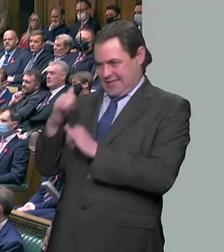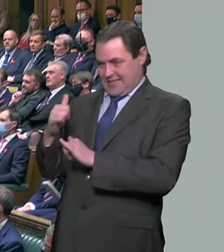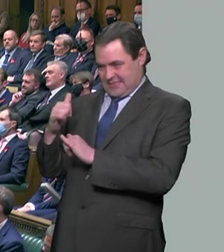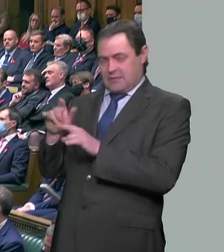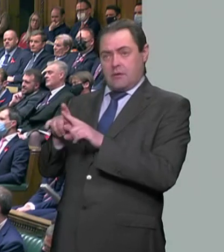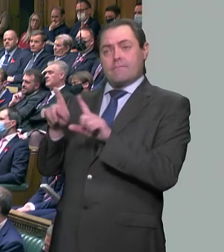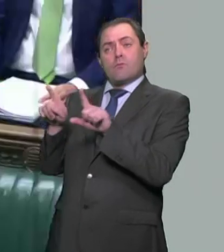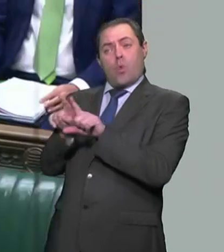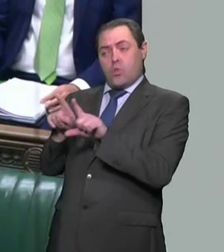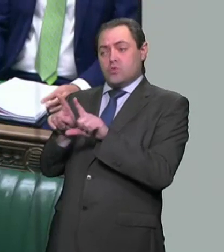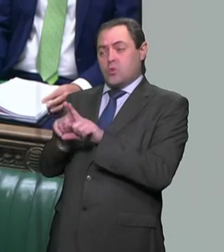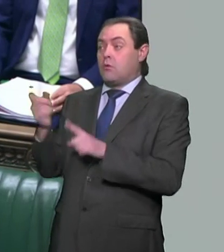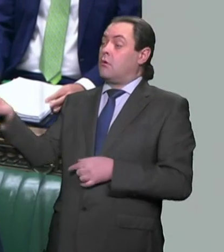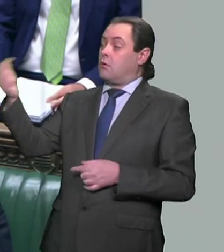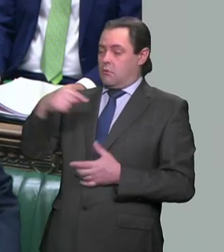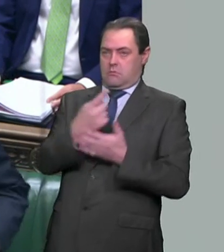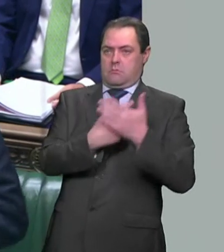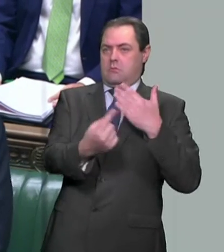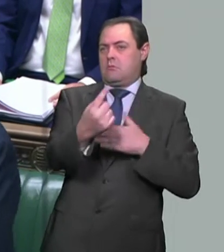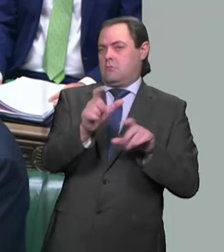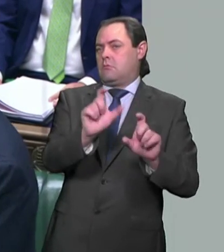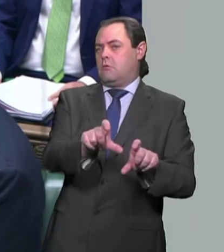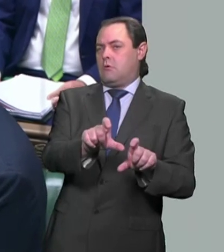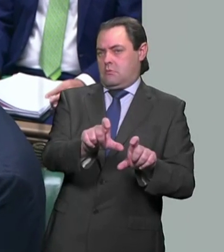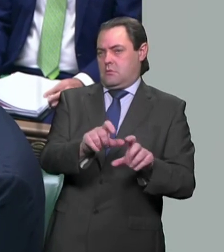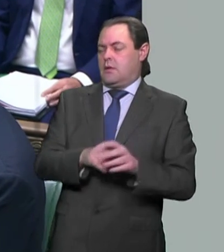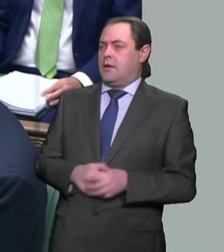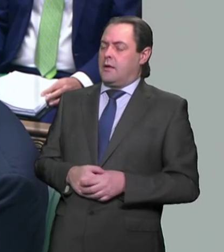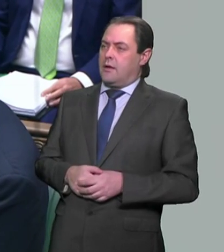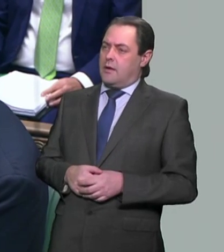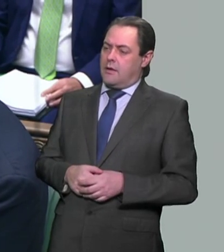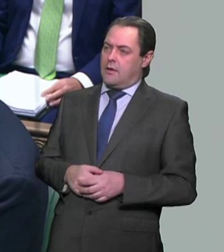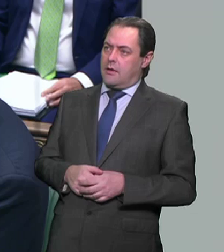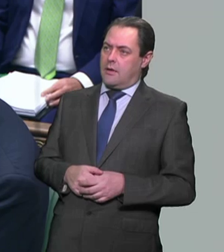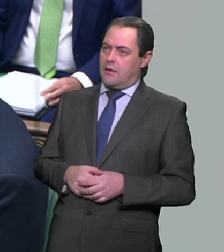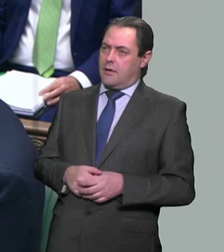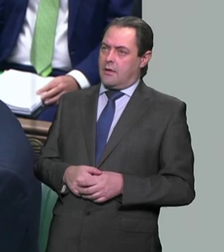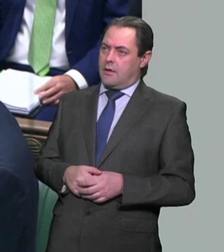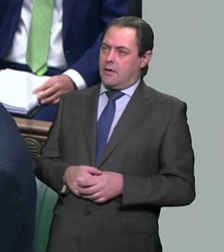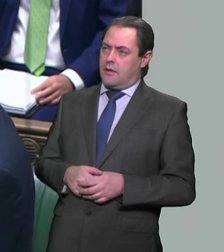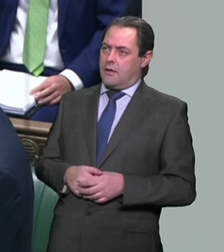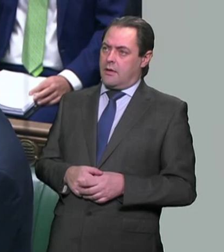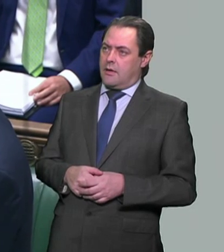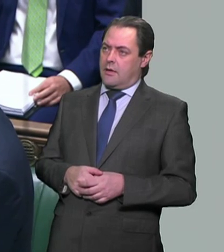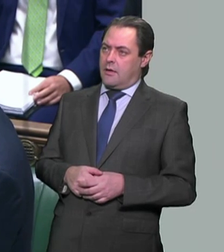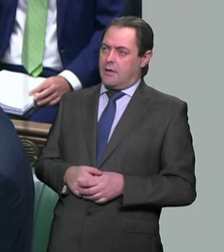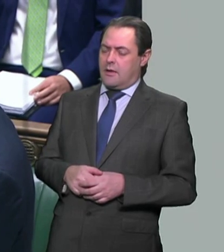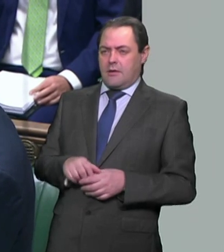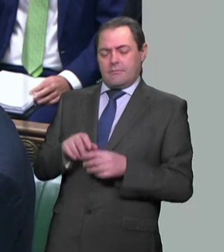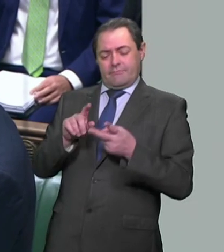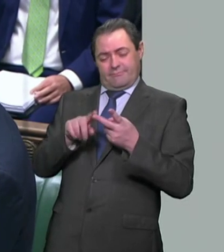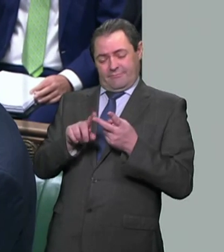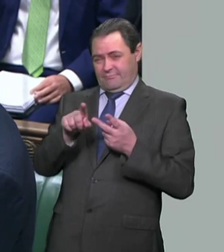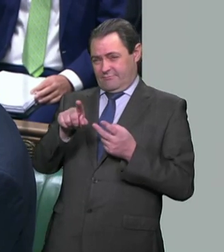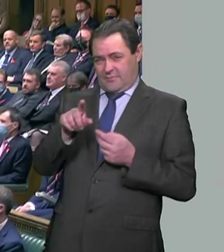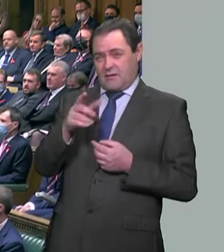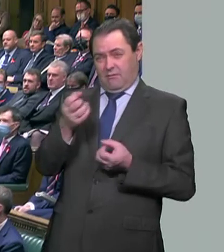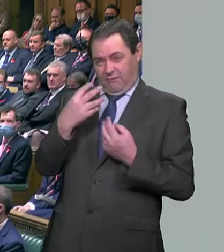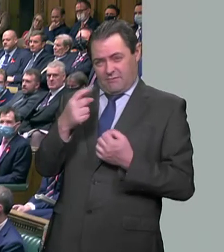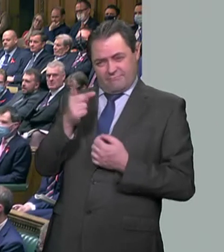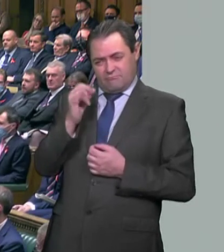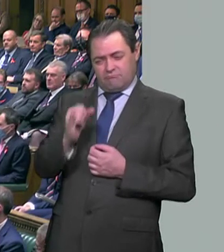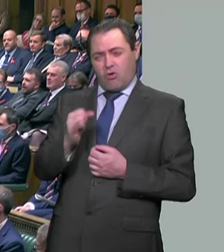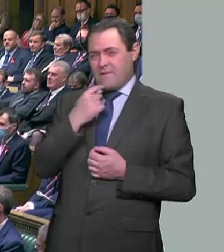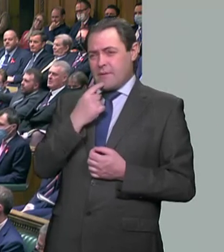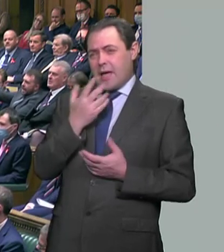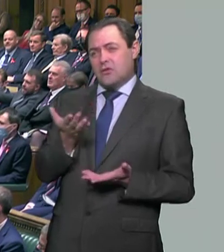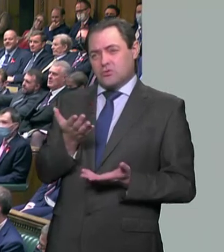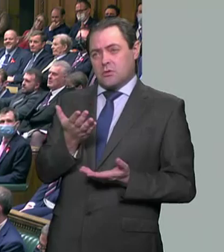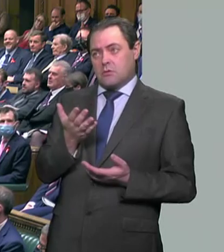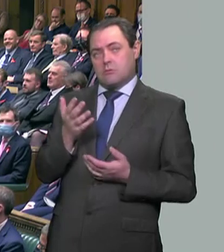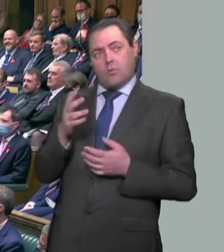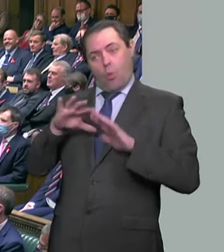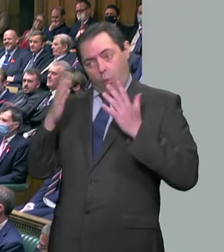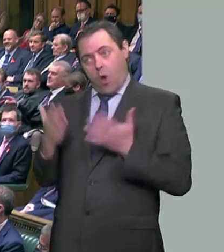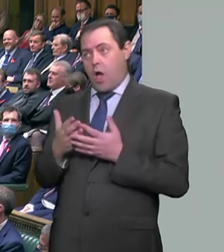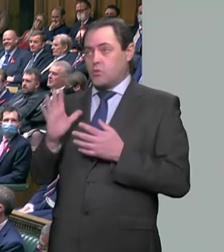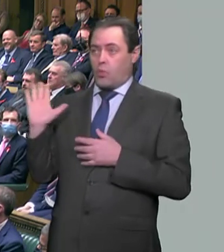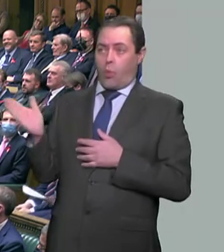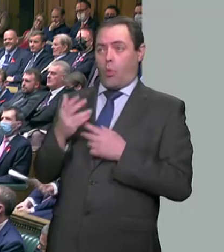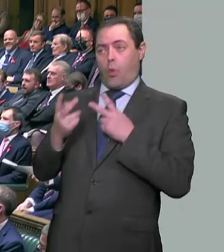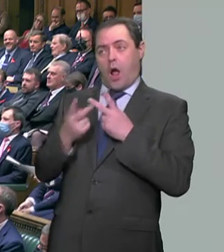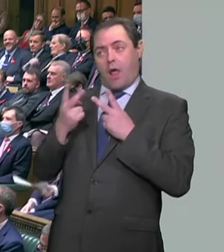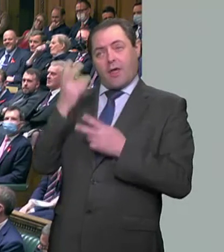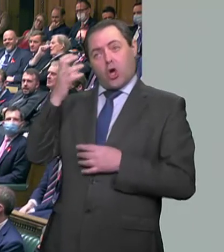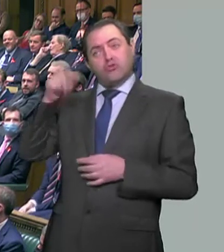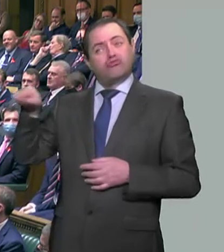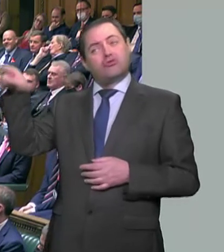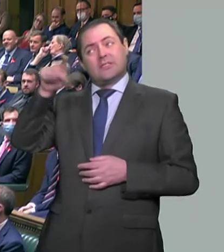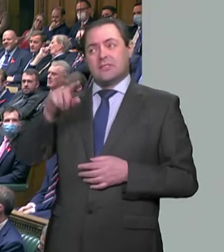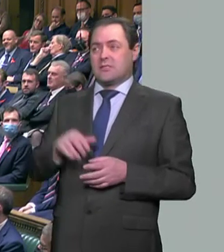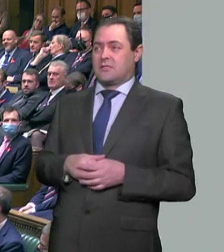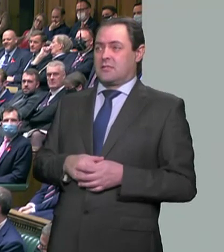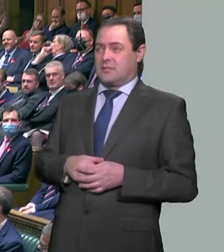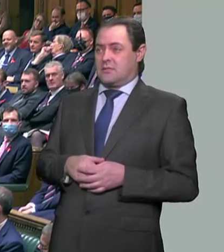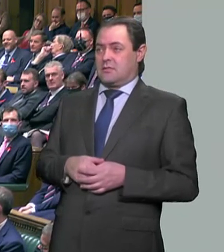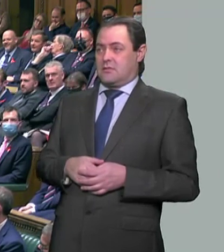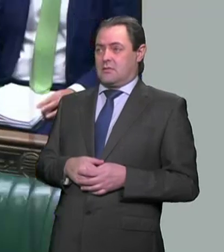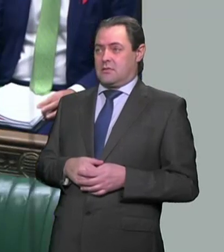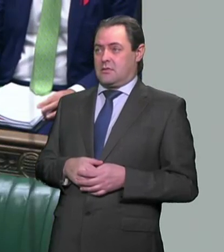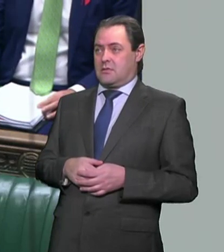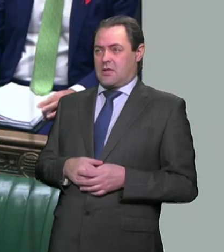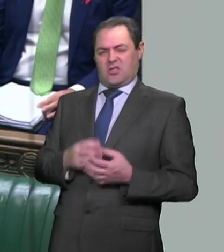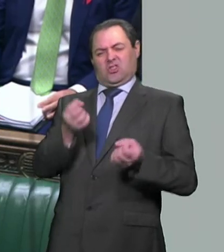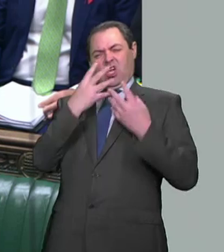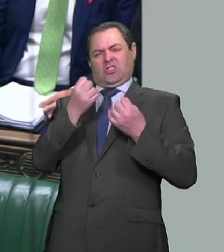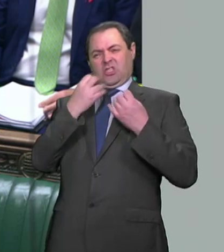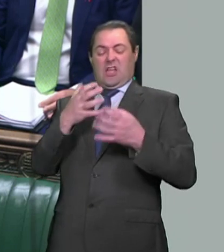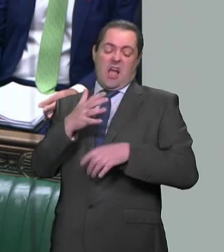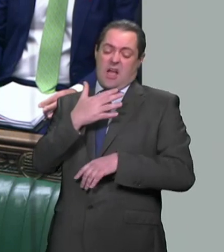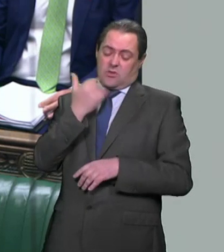He is not right in what he says, and every other country in the world— I do not mind if the right honourable Gentleman shouts.